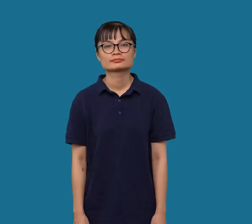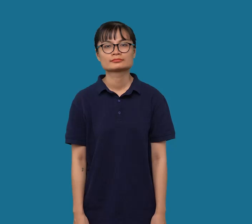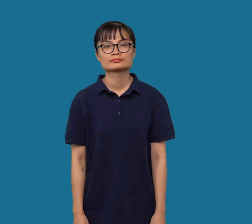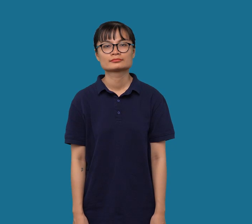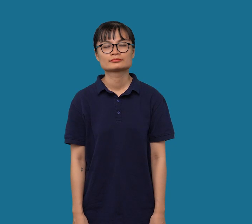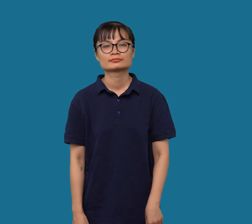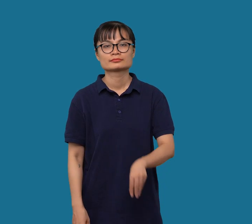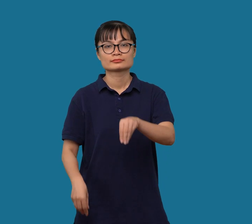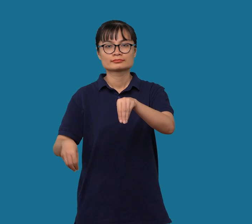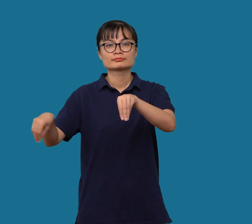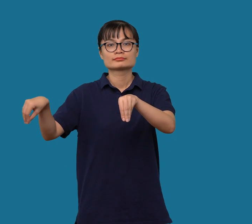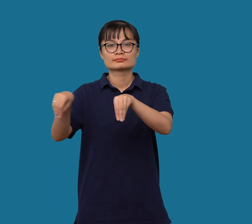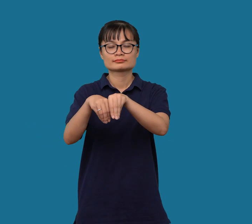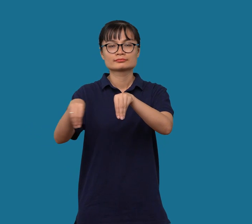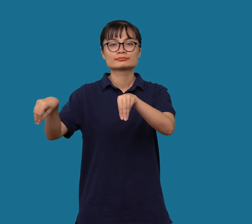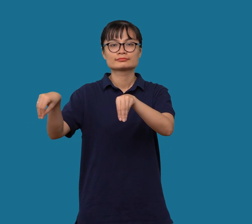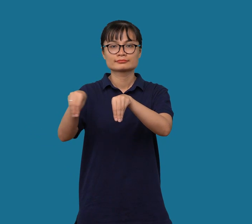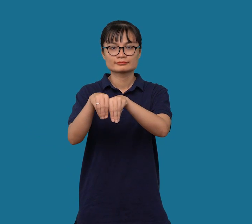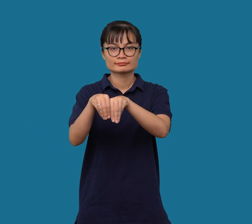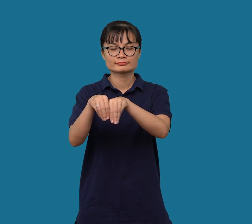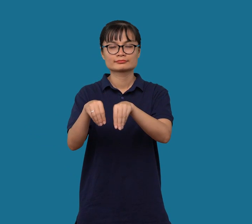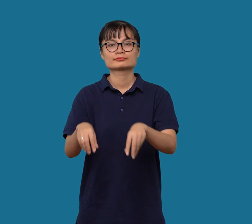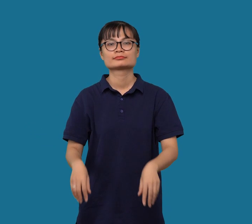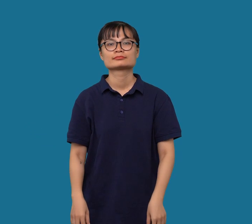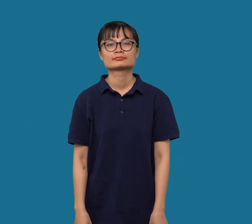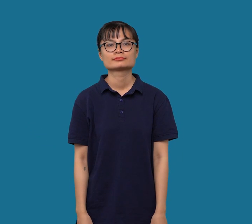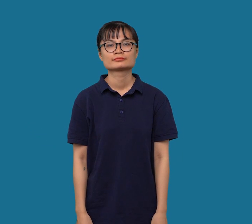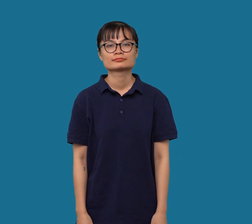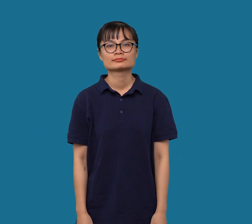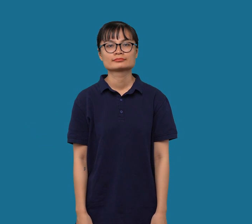xếp